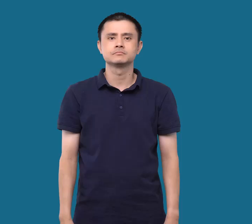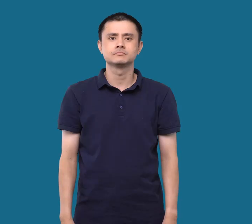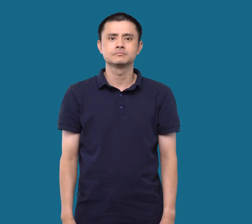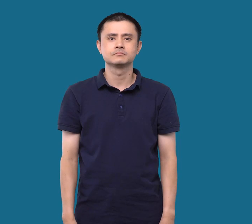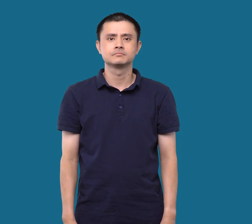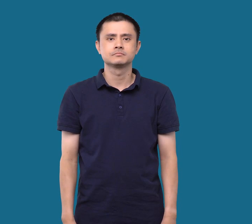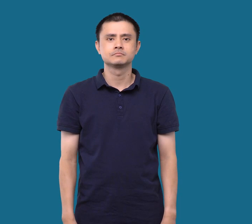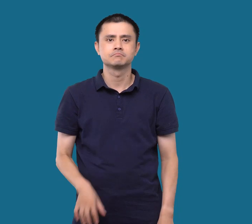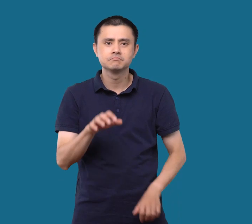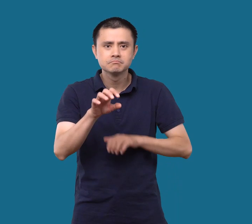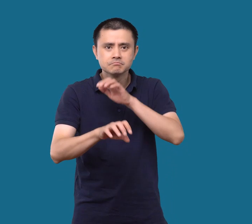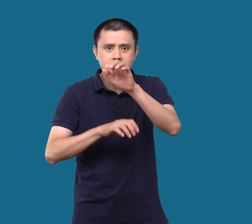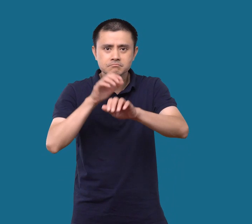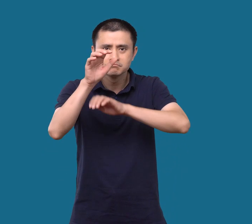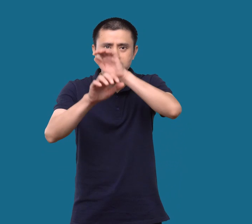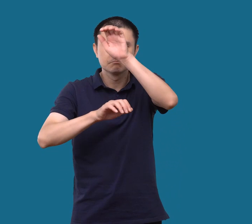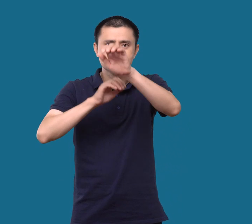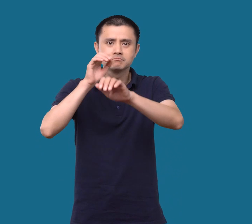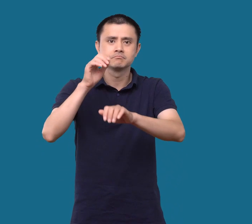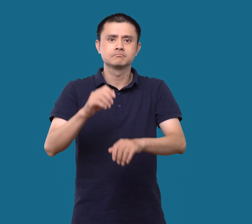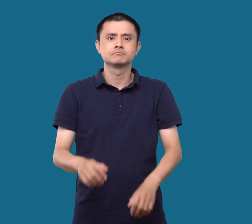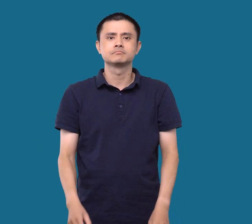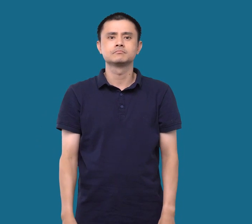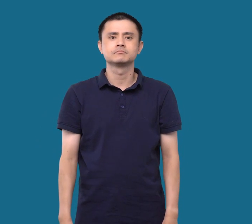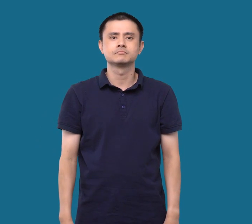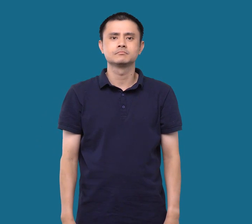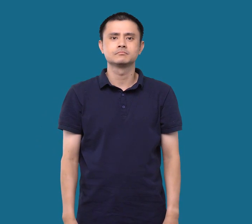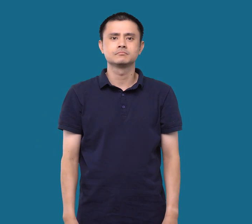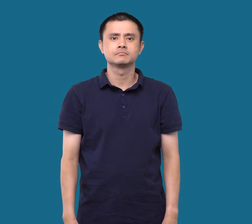leo trèo